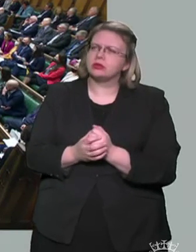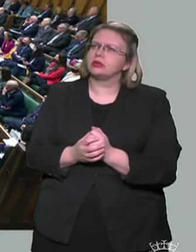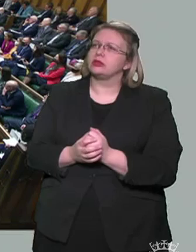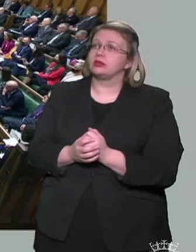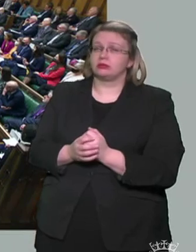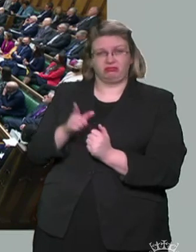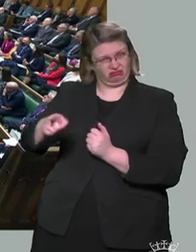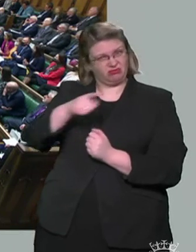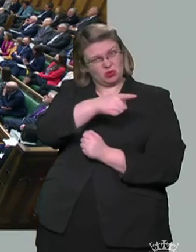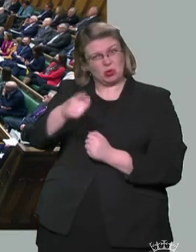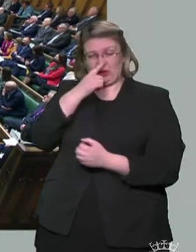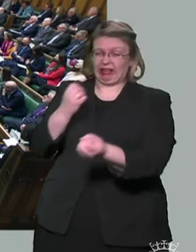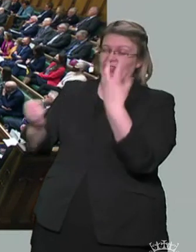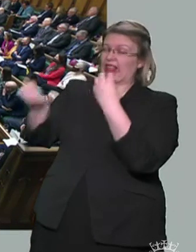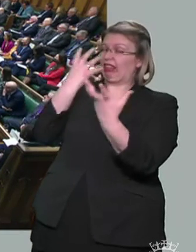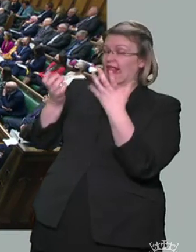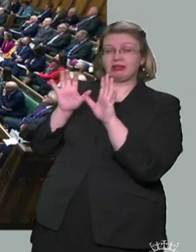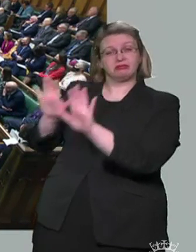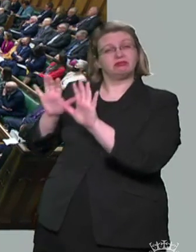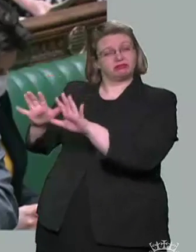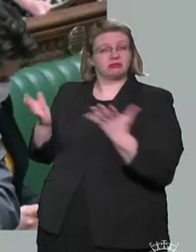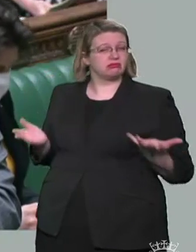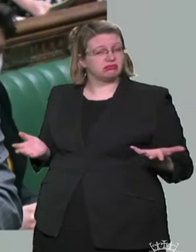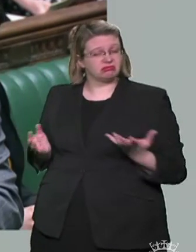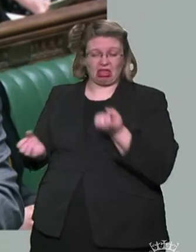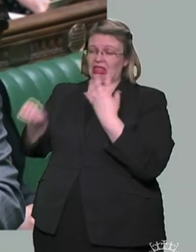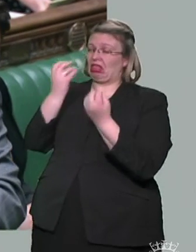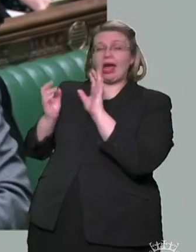They shout and scream when we are raising the Tory cost of living crisis.